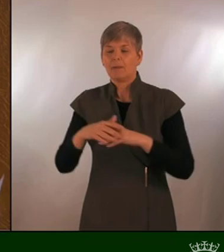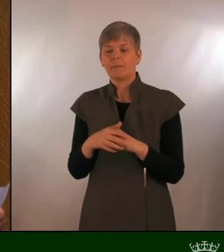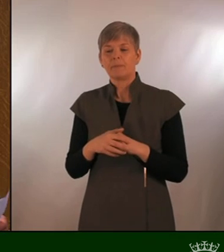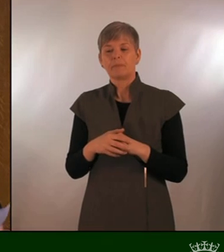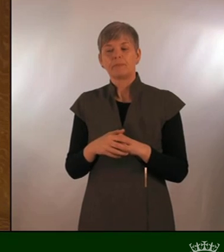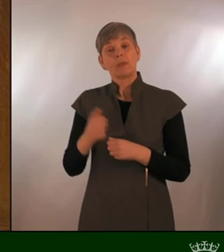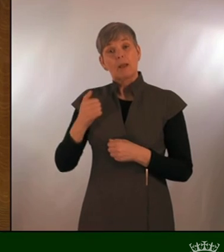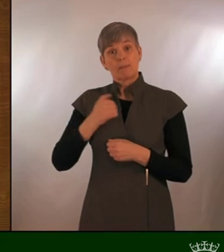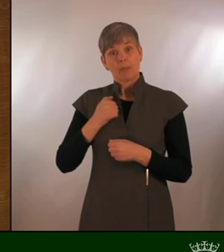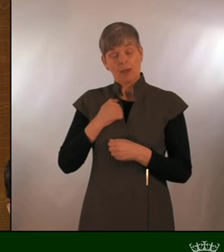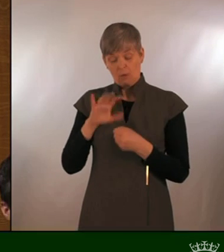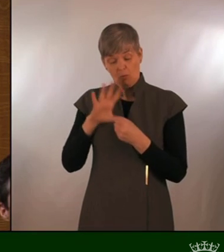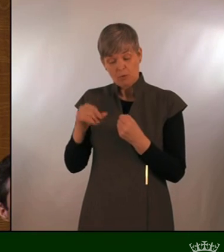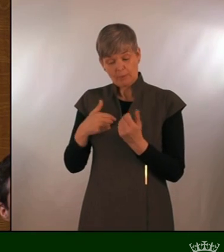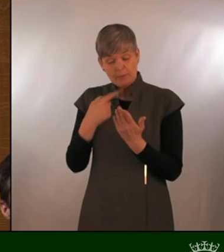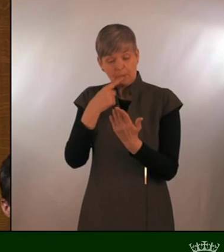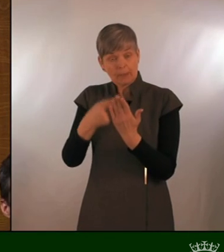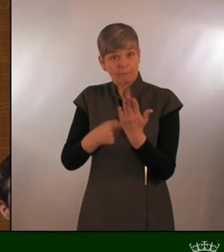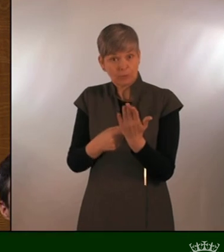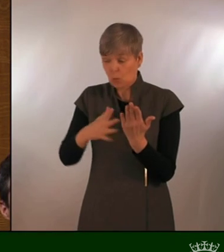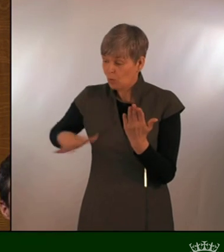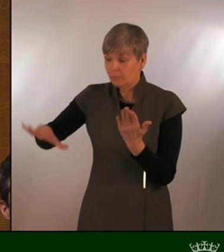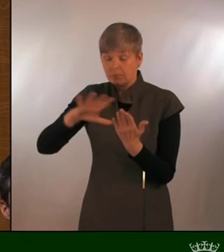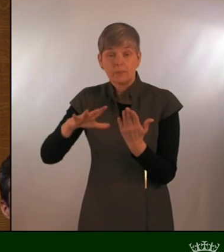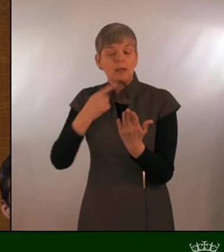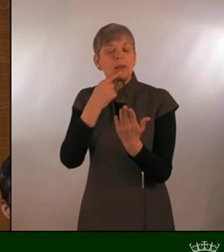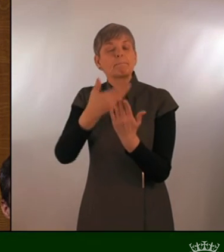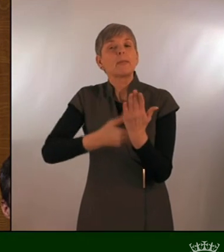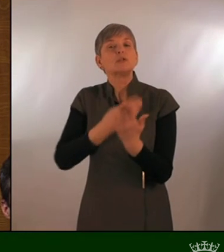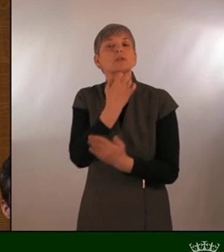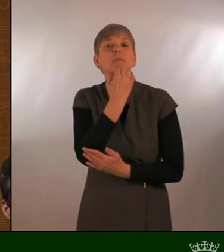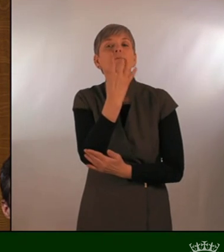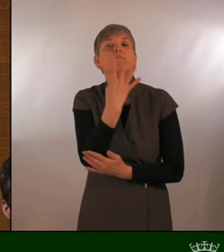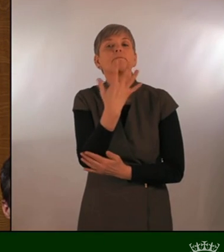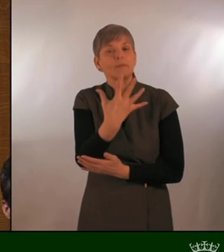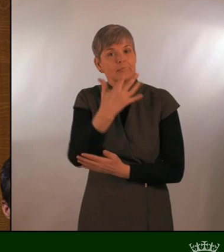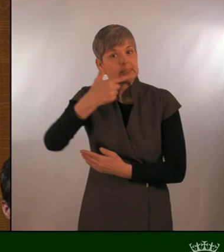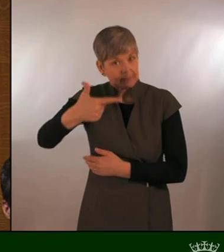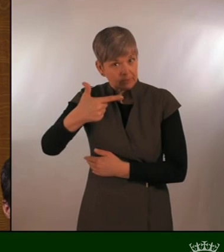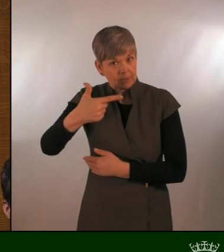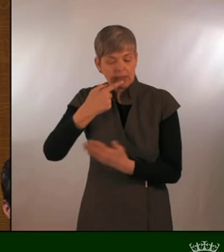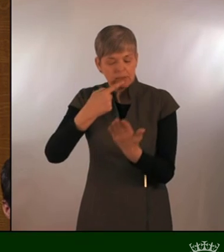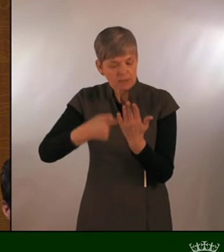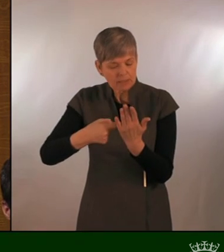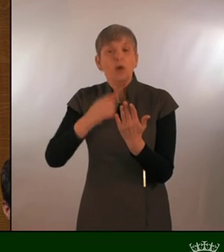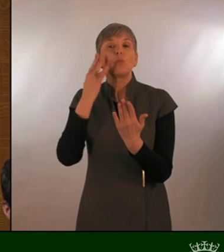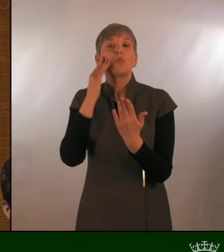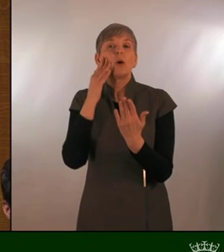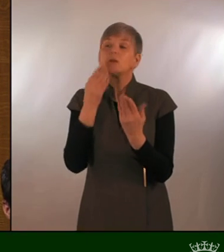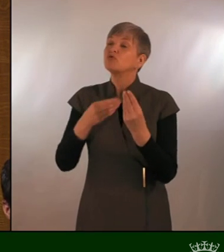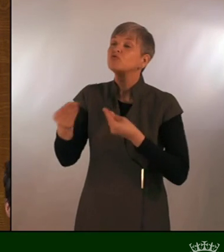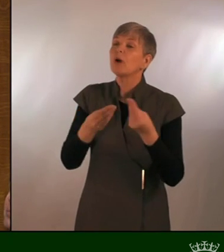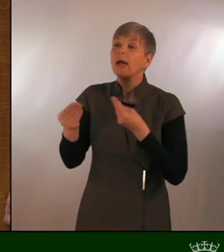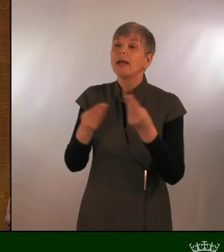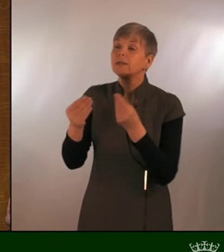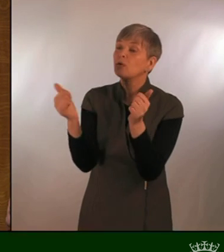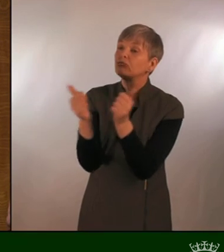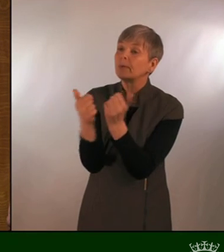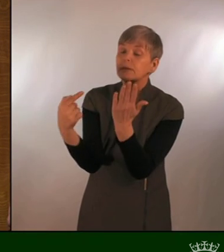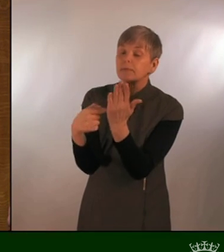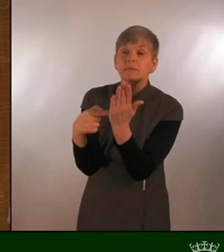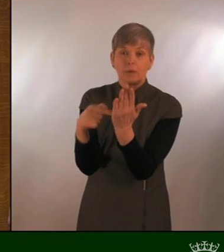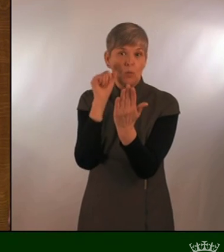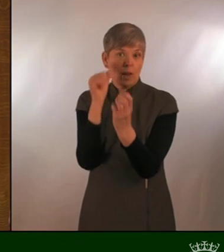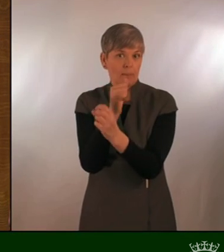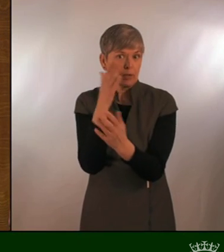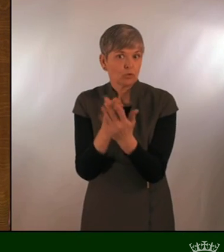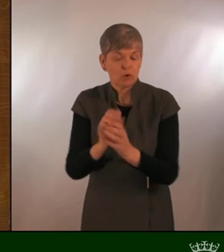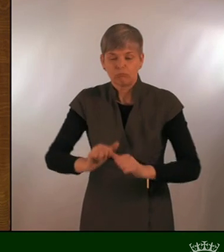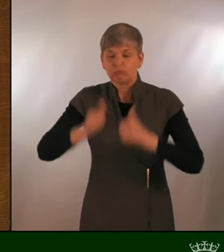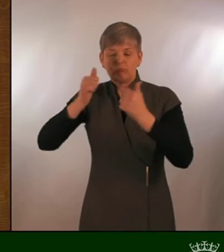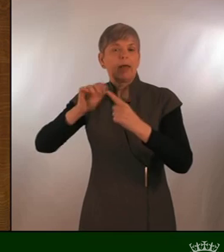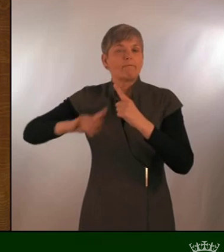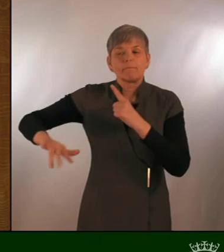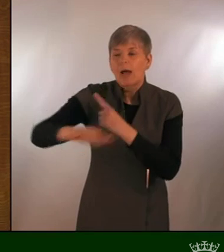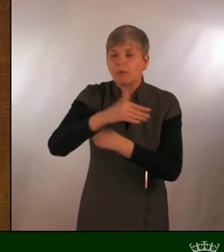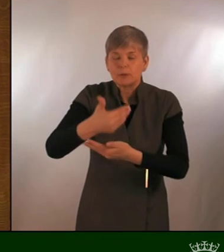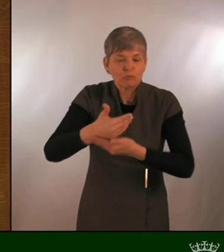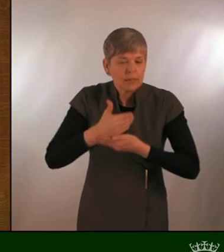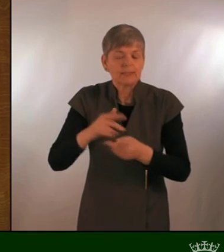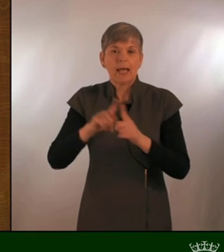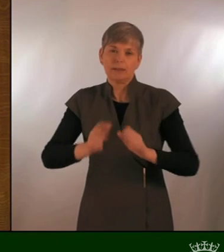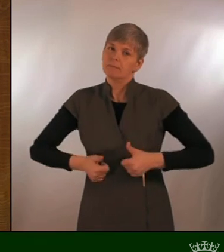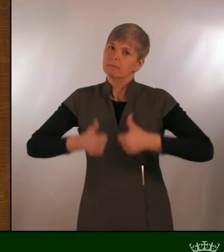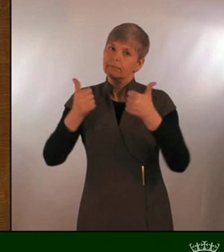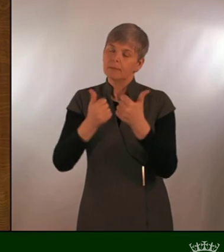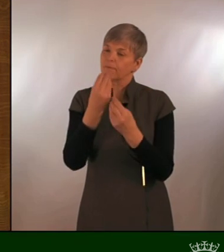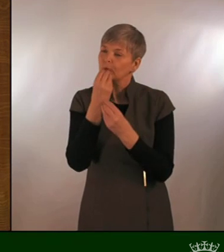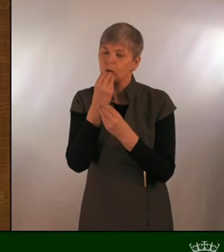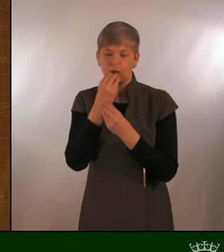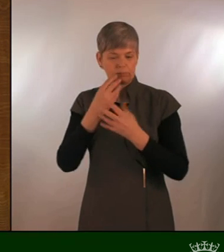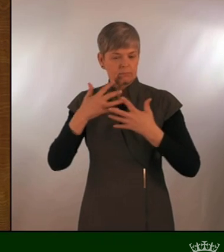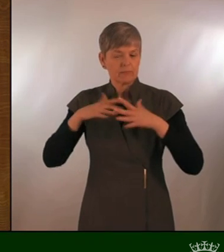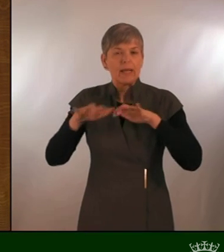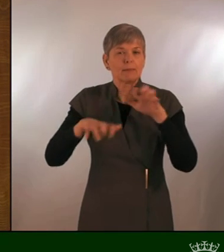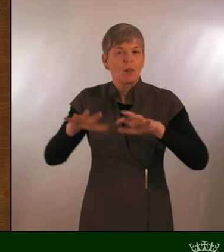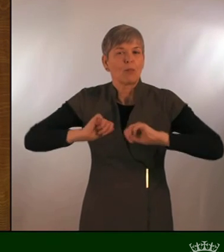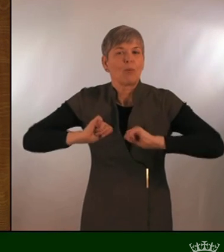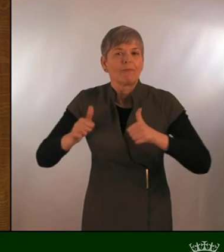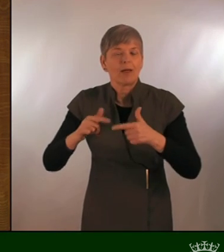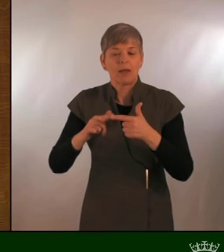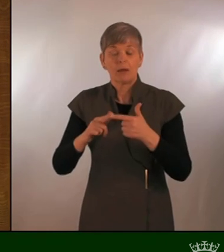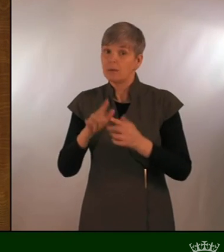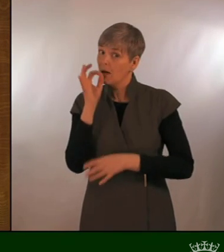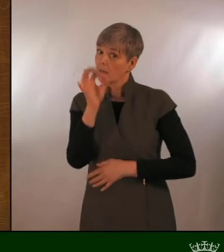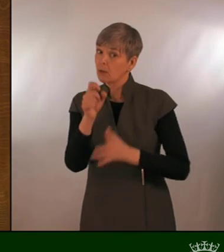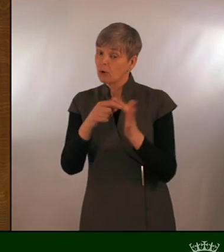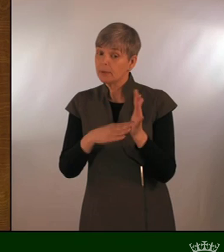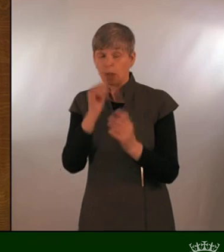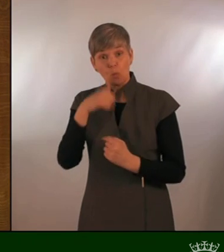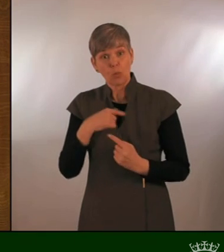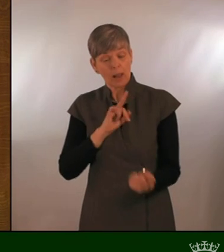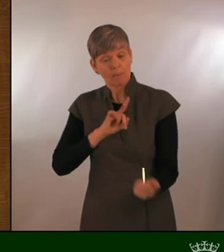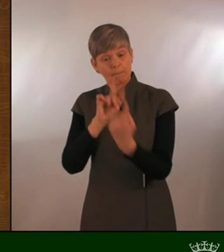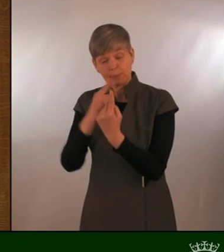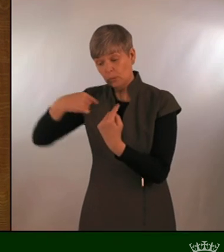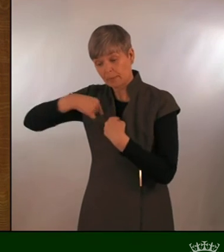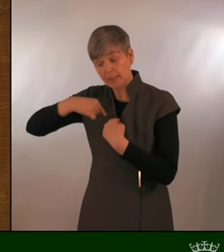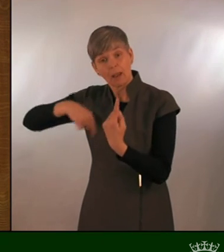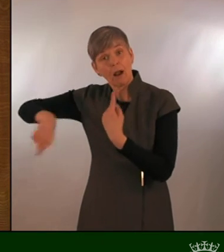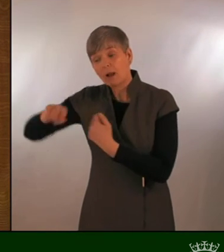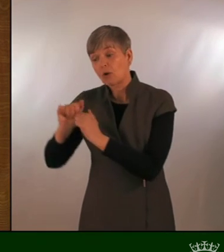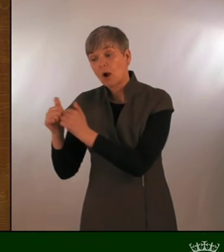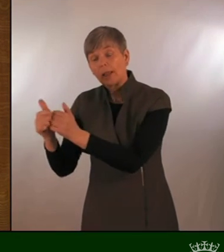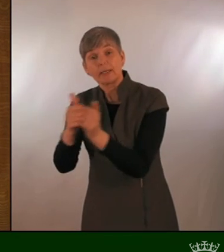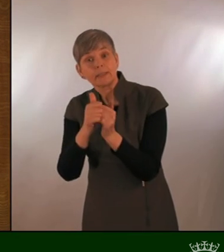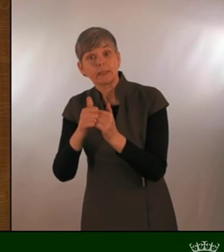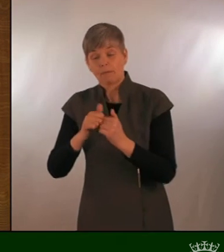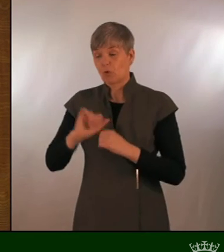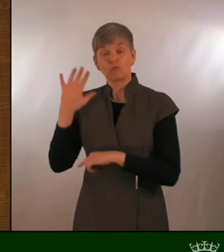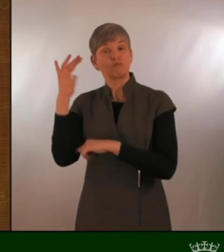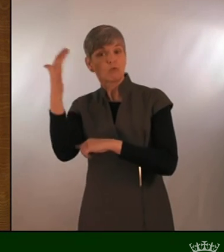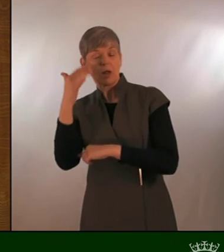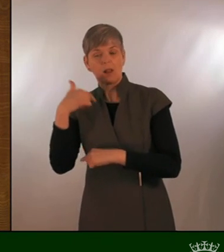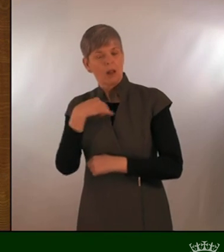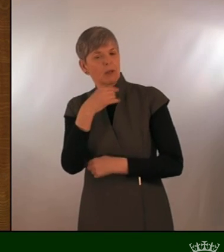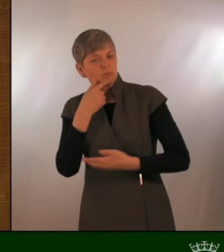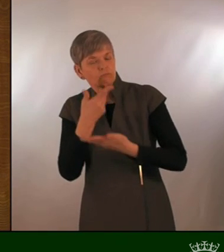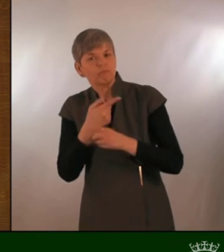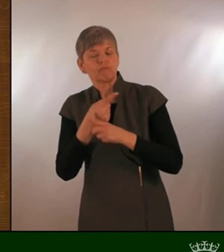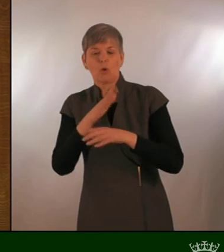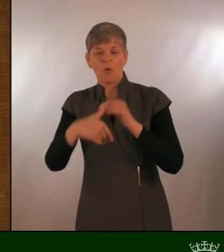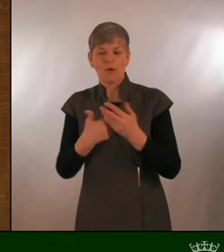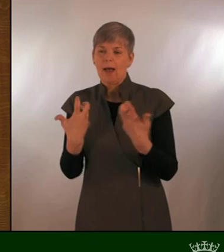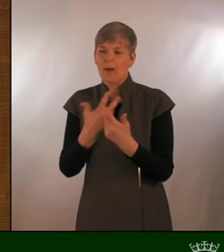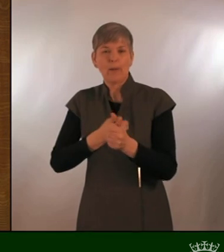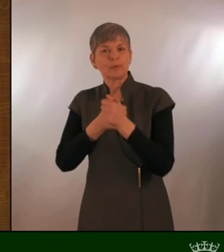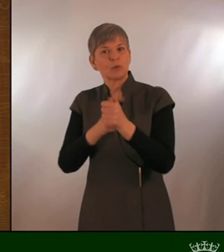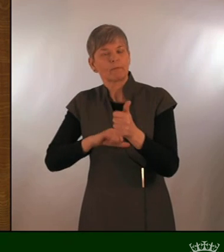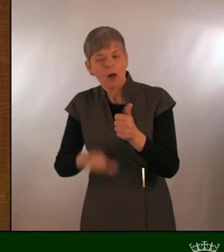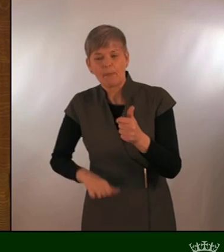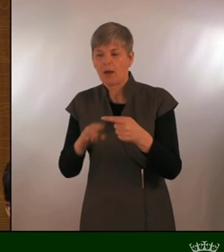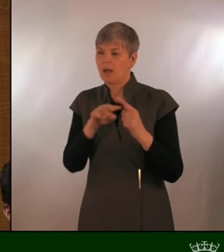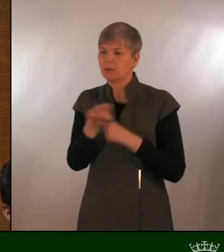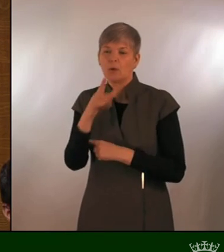In our Conservative manifesto, we stated, on page 57:“In all of our trade negotiations, we will not compromise on our high environmental protection, animal welfare and food standards .”Will the Prime Minister meet me and other colleagues with rural farming constituencies to discuss how to support farmers and growers in trade deals, to provide them with more